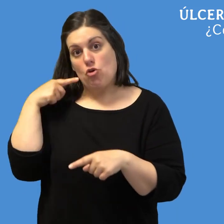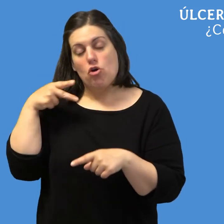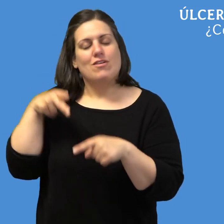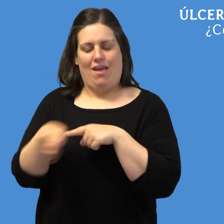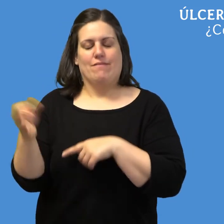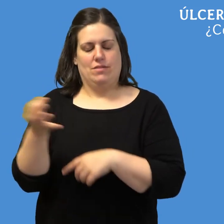evitar